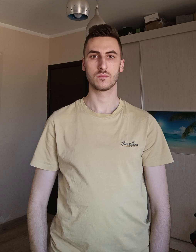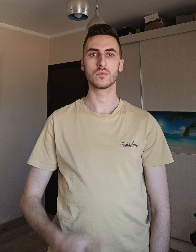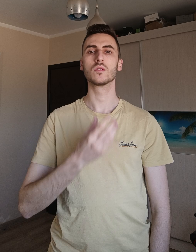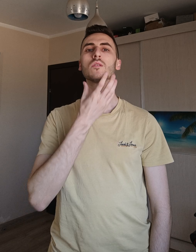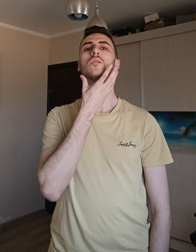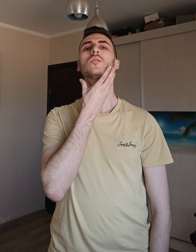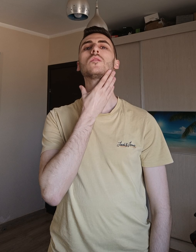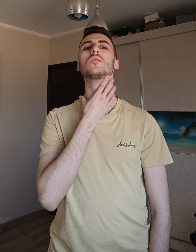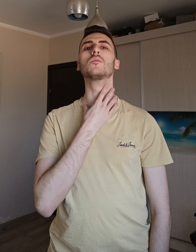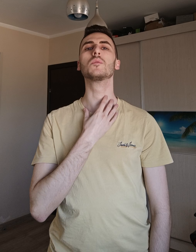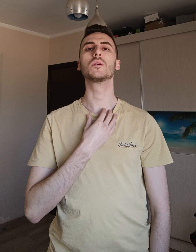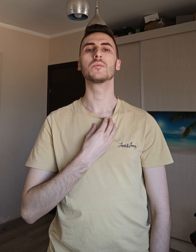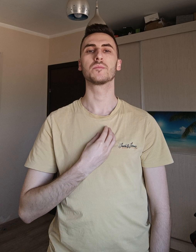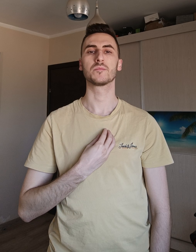צמא